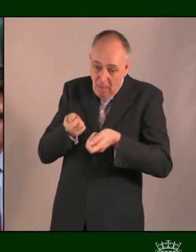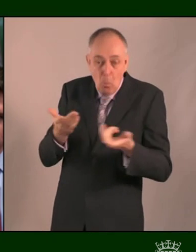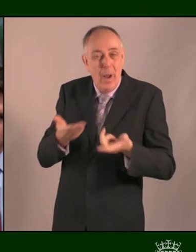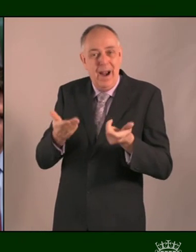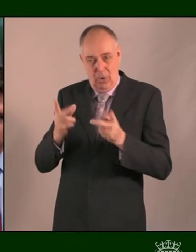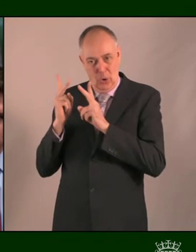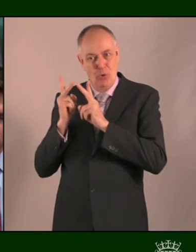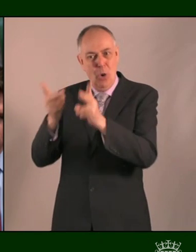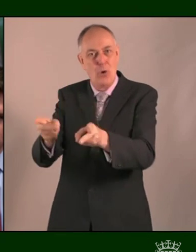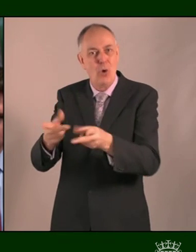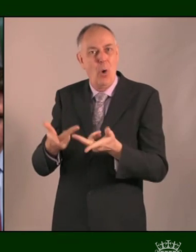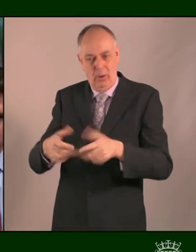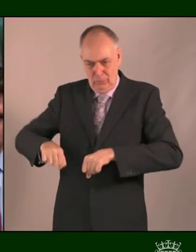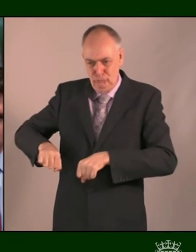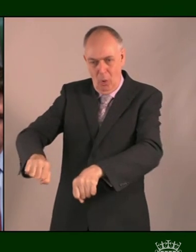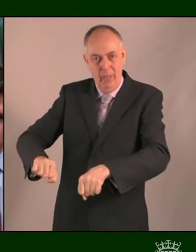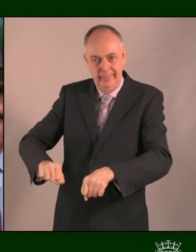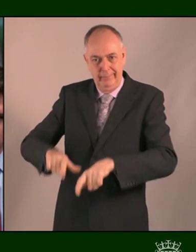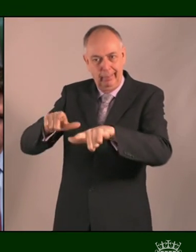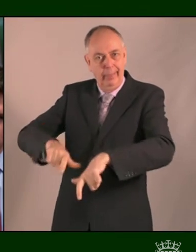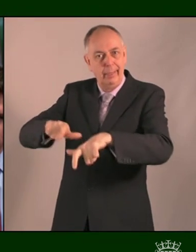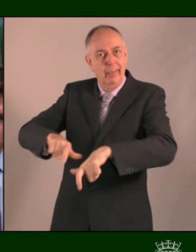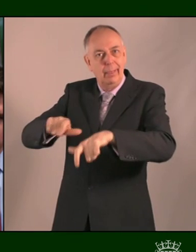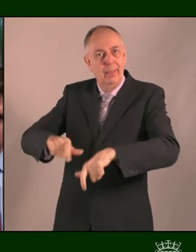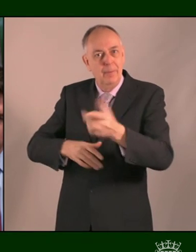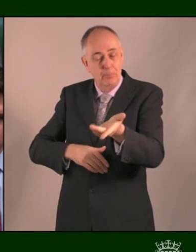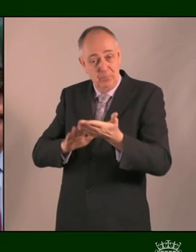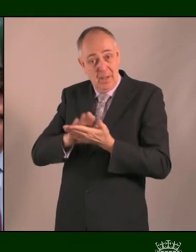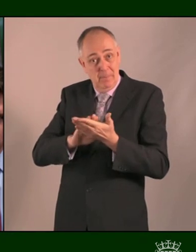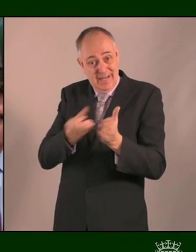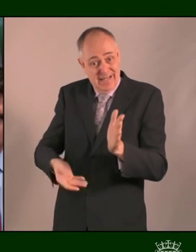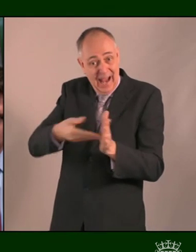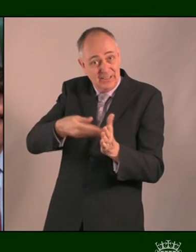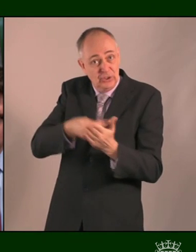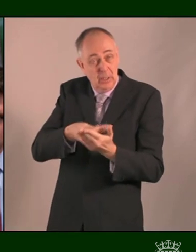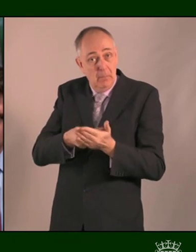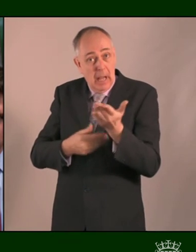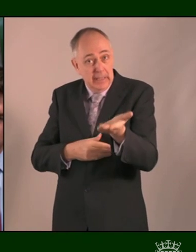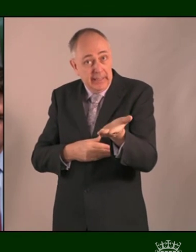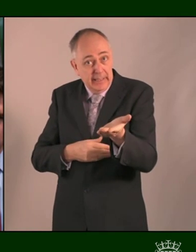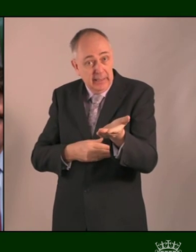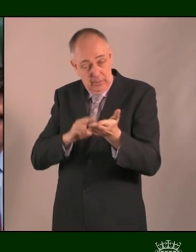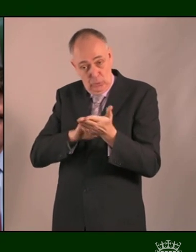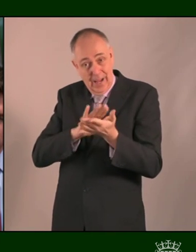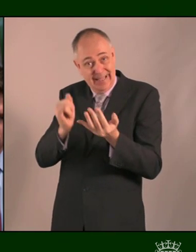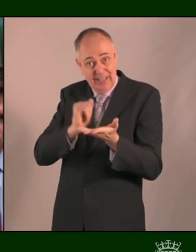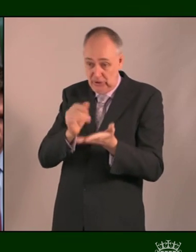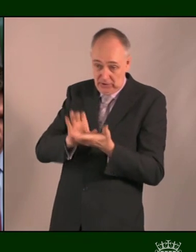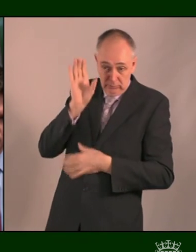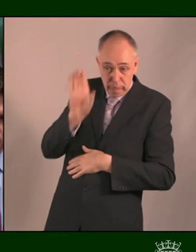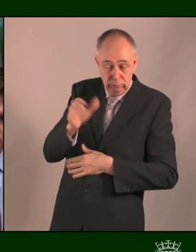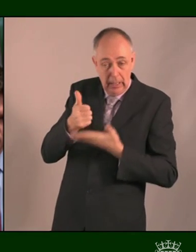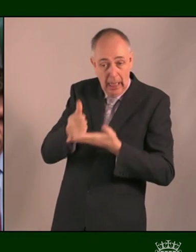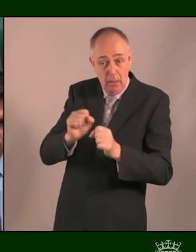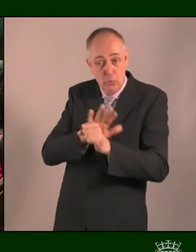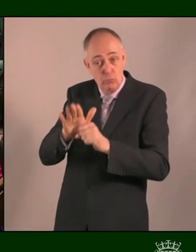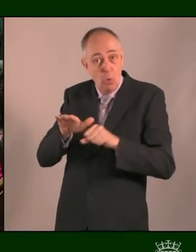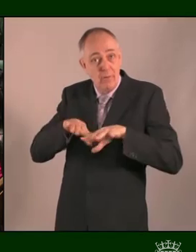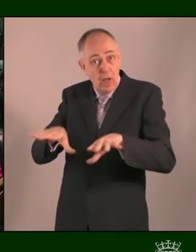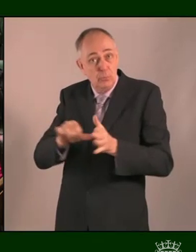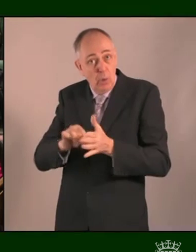What additional funding will our overstretched and underfunded NHS be given to deal with this crisis?